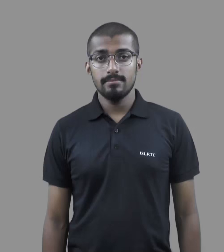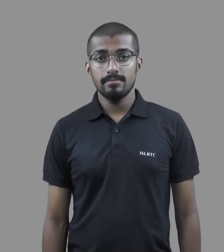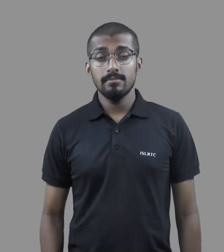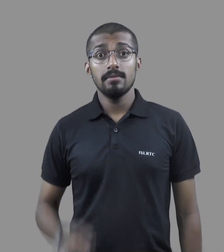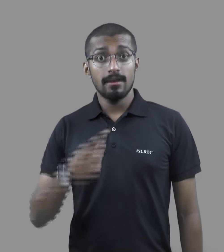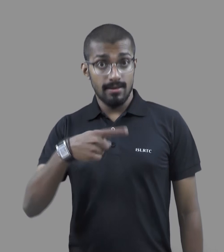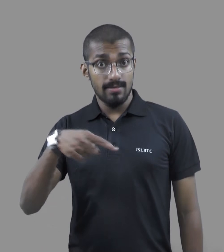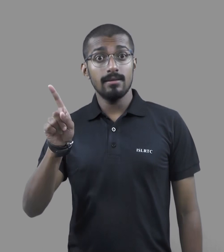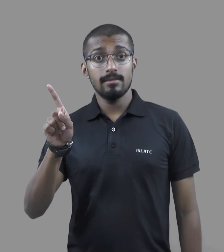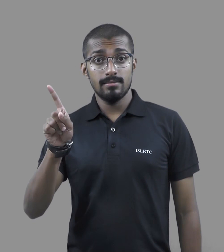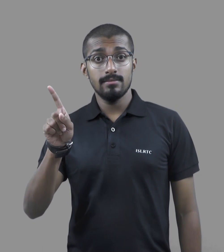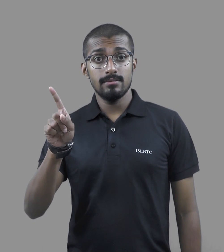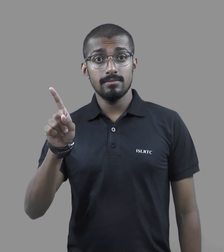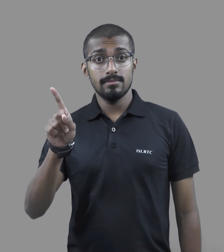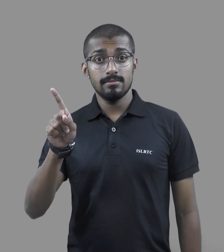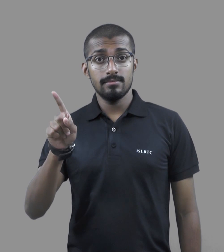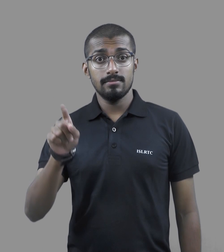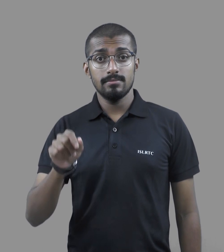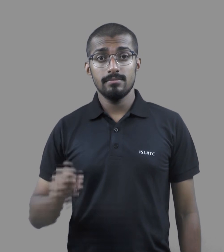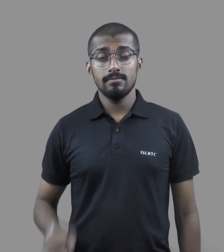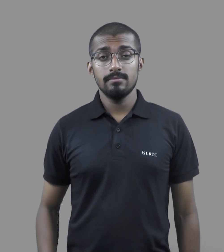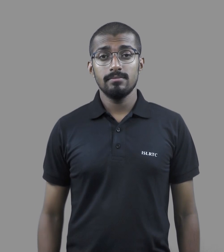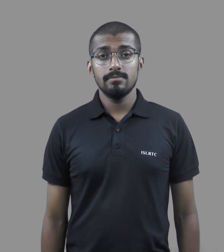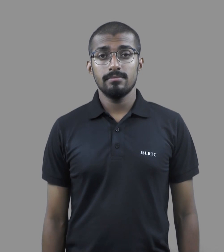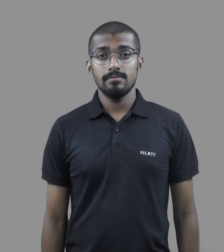Correct